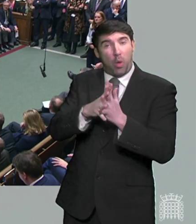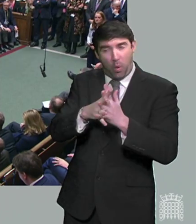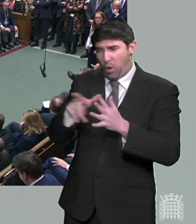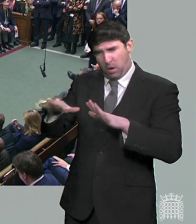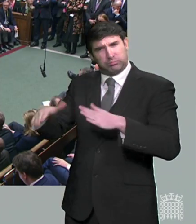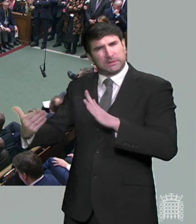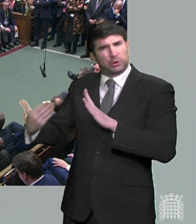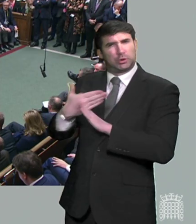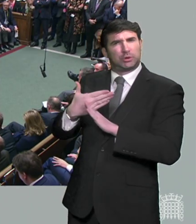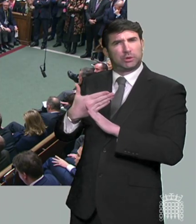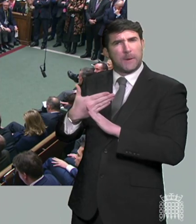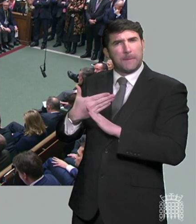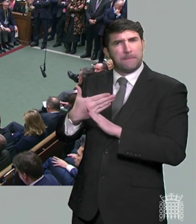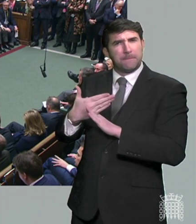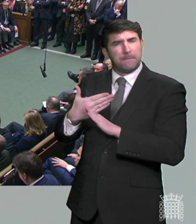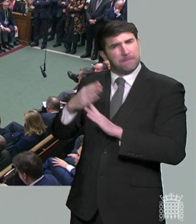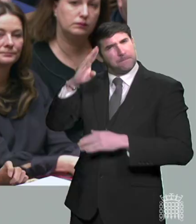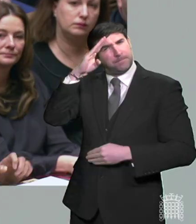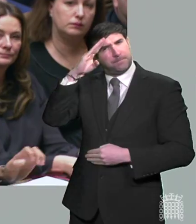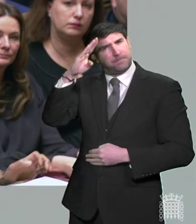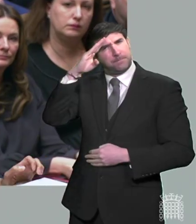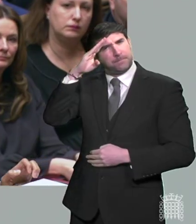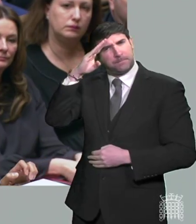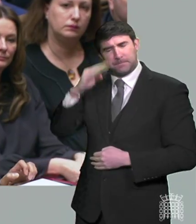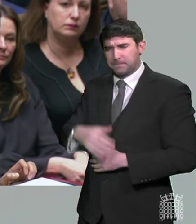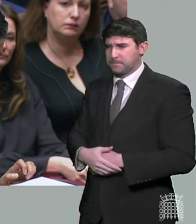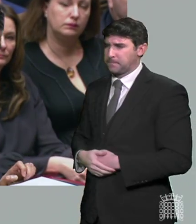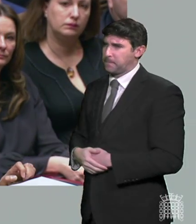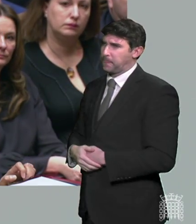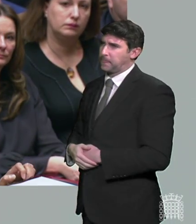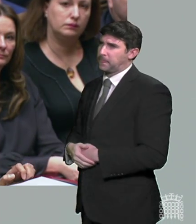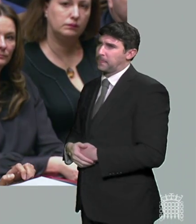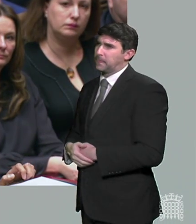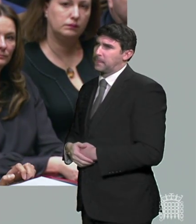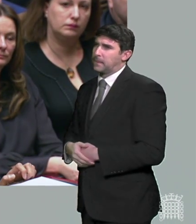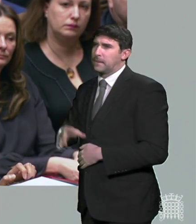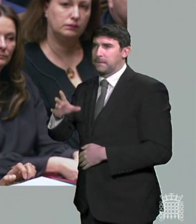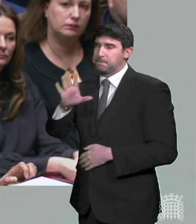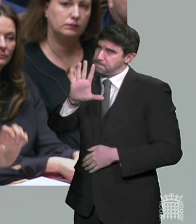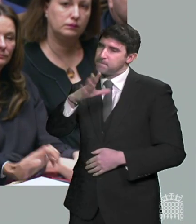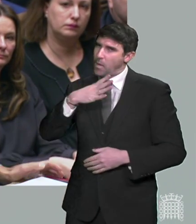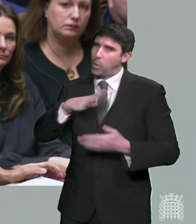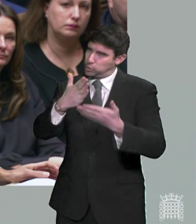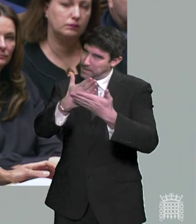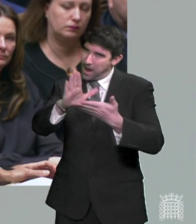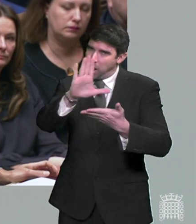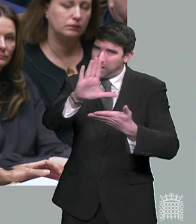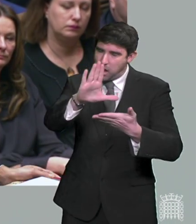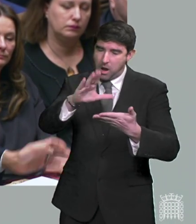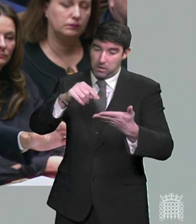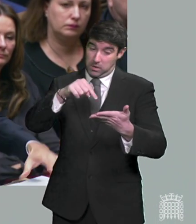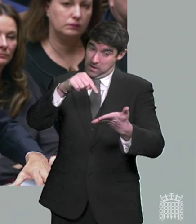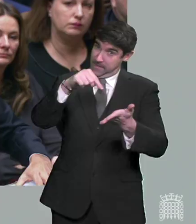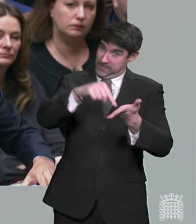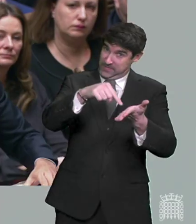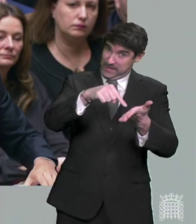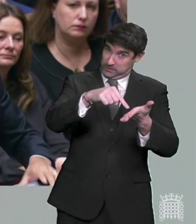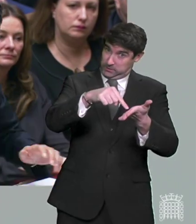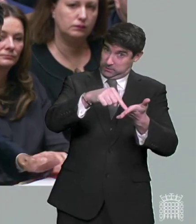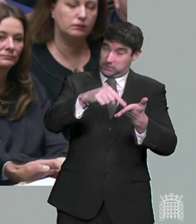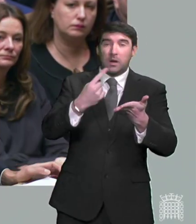Let me be crystal clear: the decision in this case is centred on the legislation’s consequences for reserved matters.